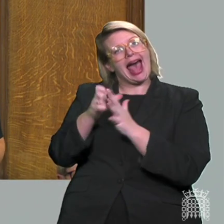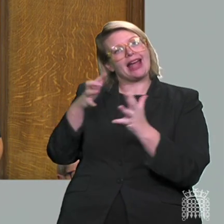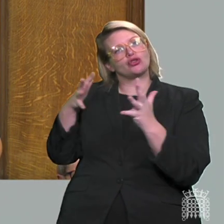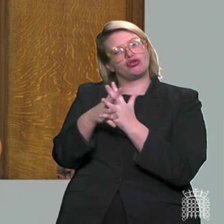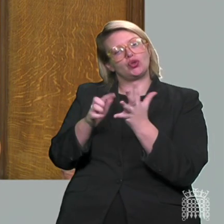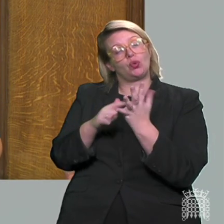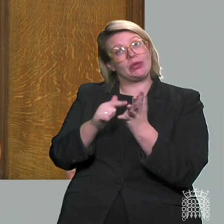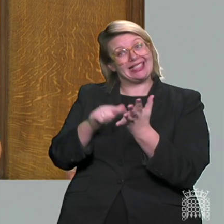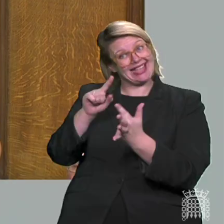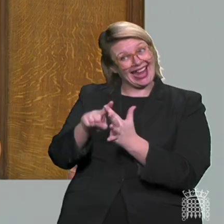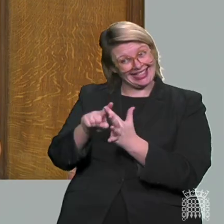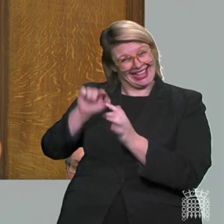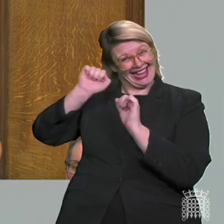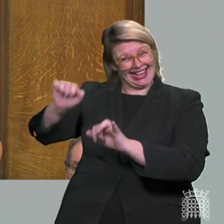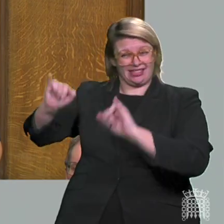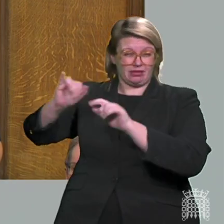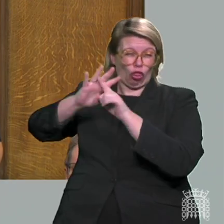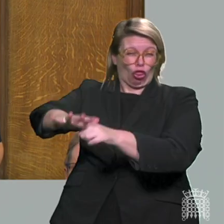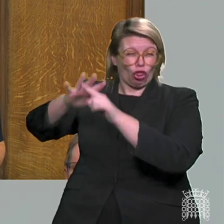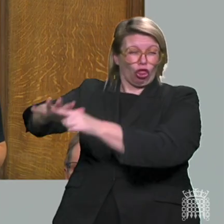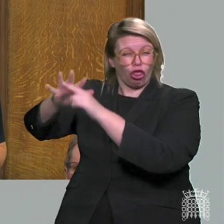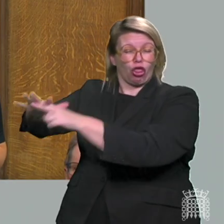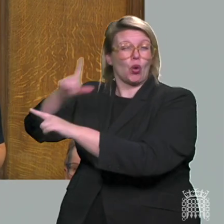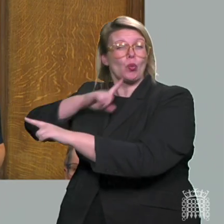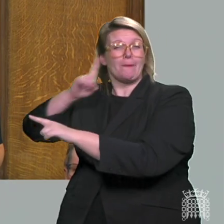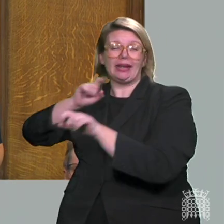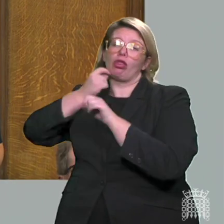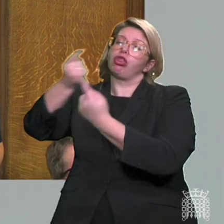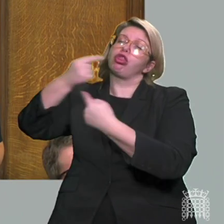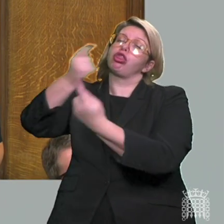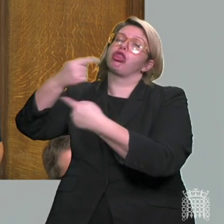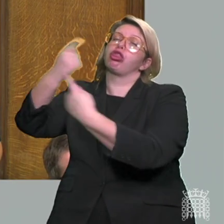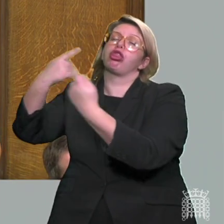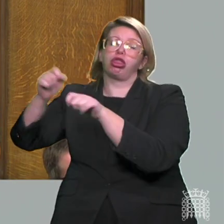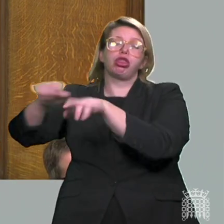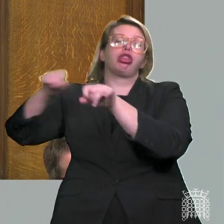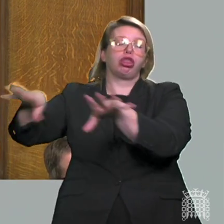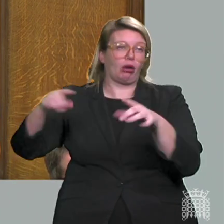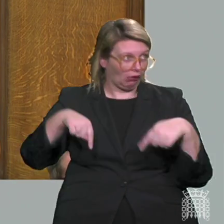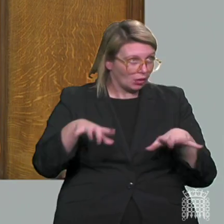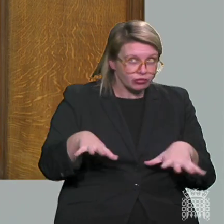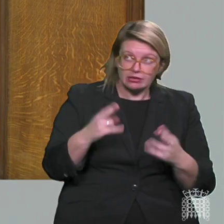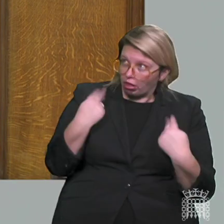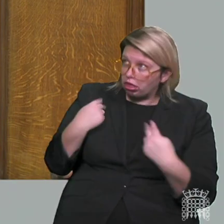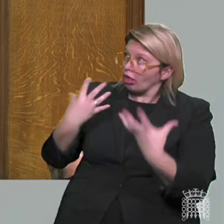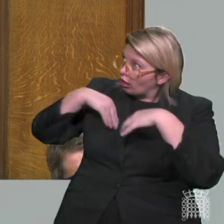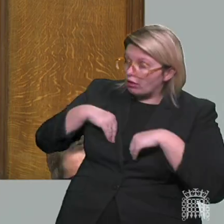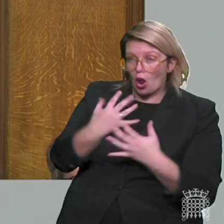Teachers are now having to develop their own resources to re-educate boys who are being brainwashed online by his deeply toxic messaging.